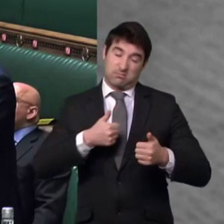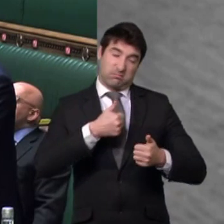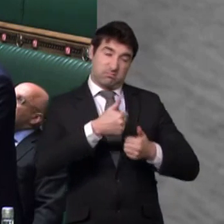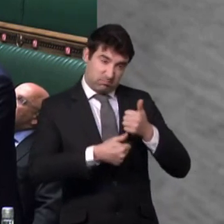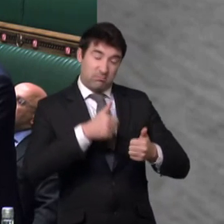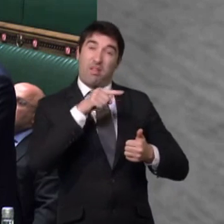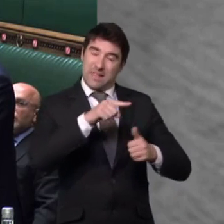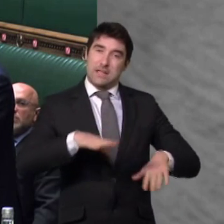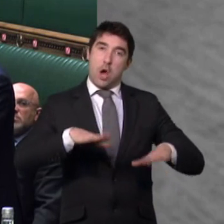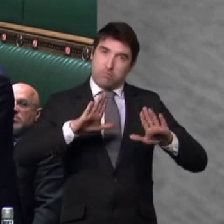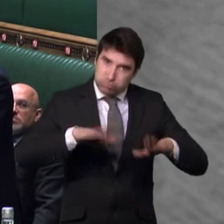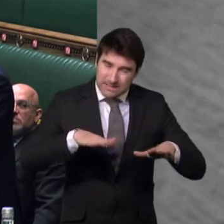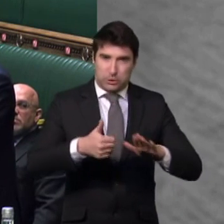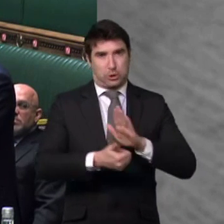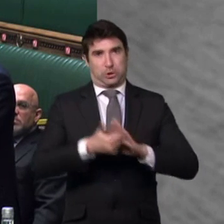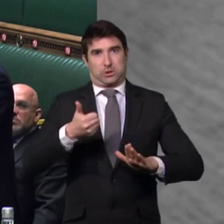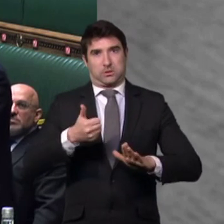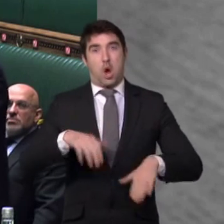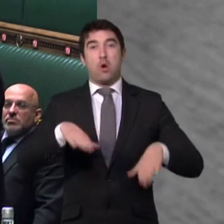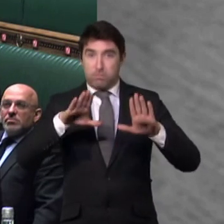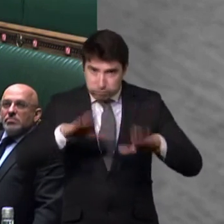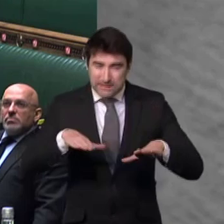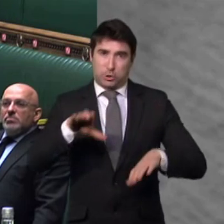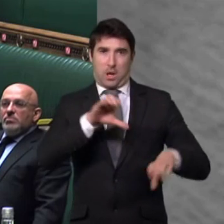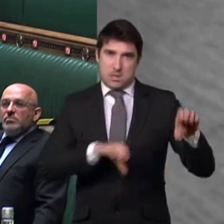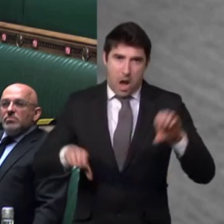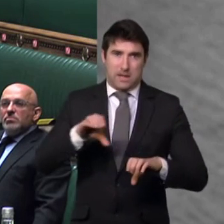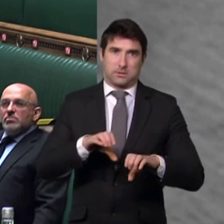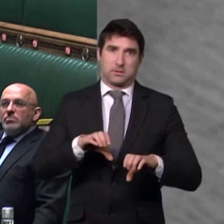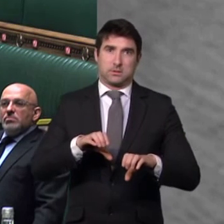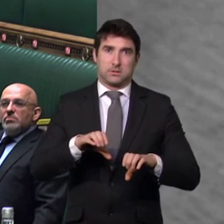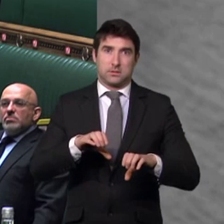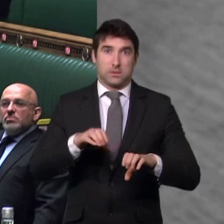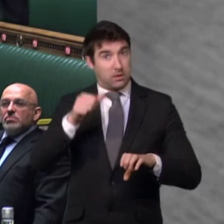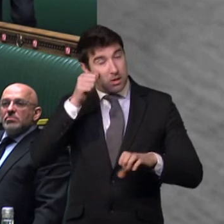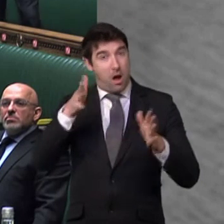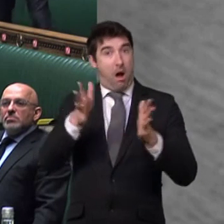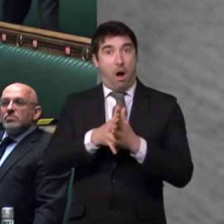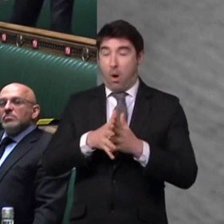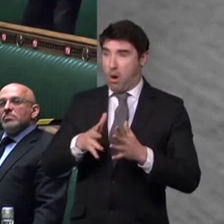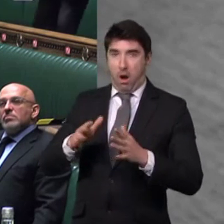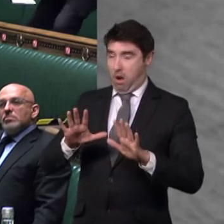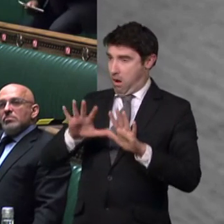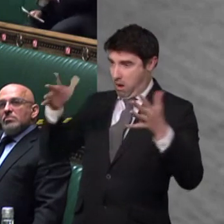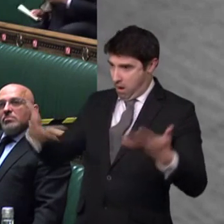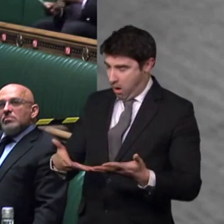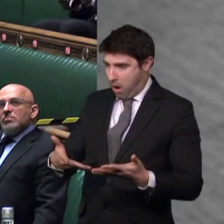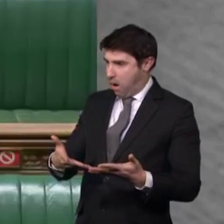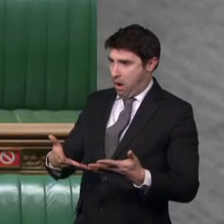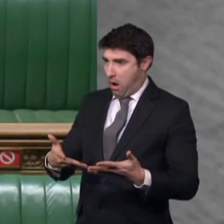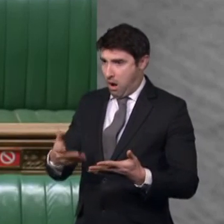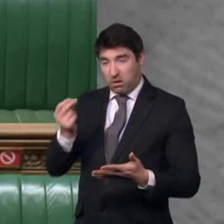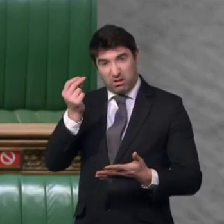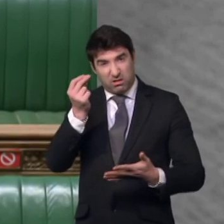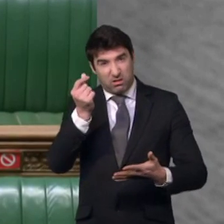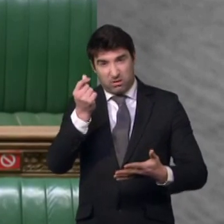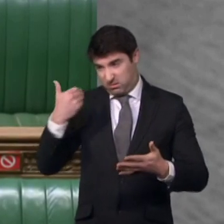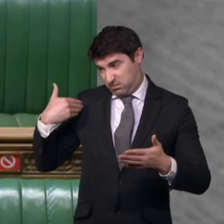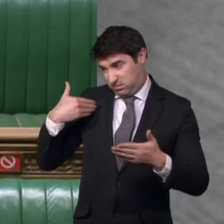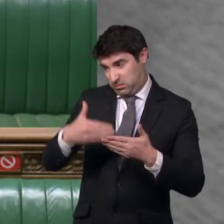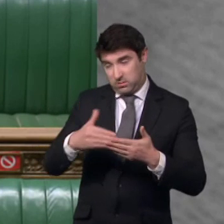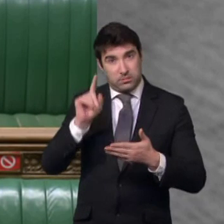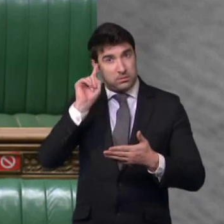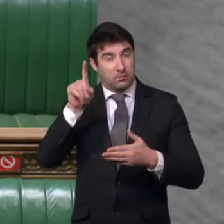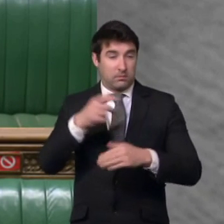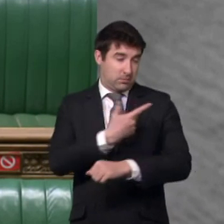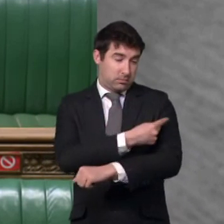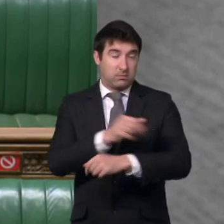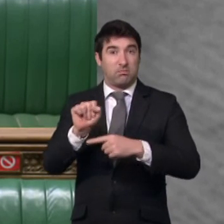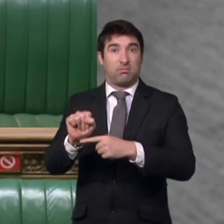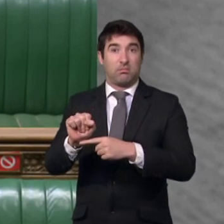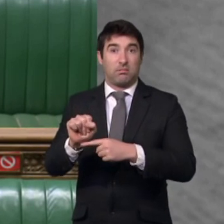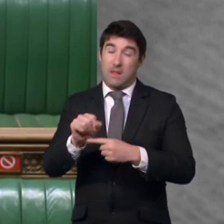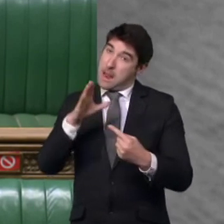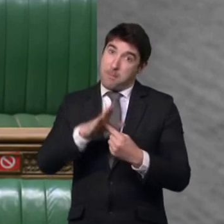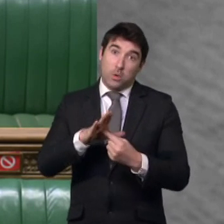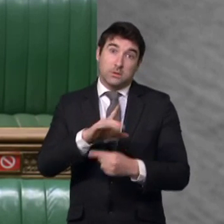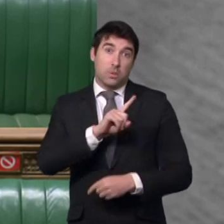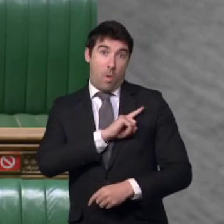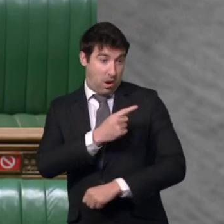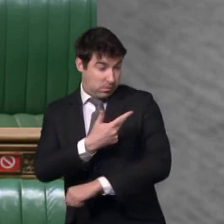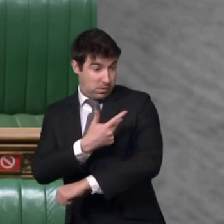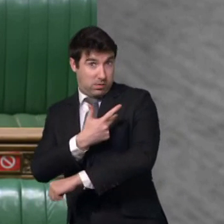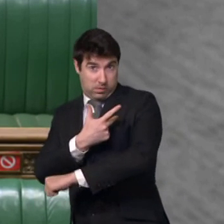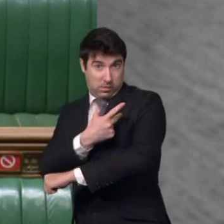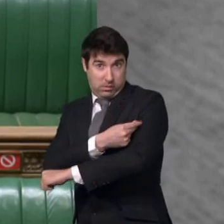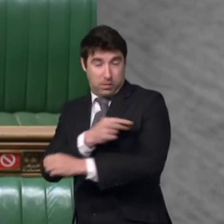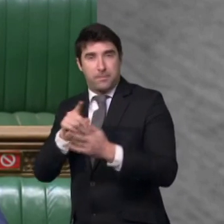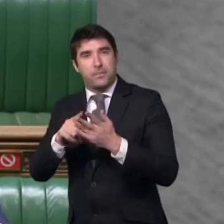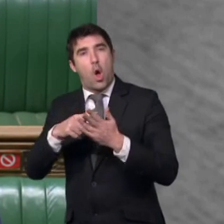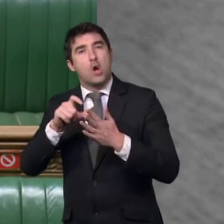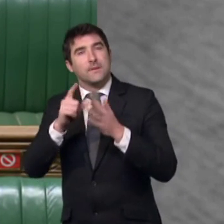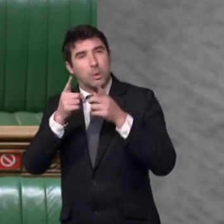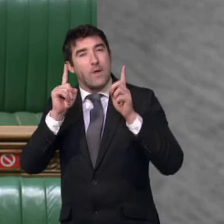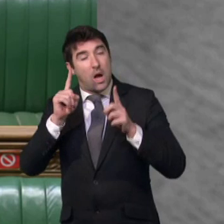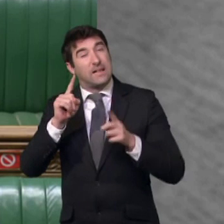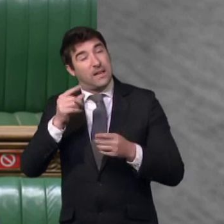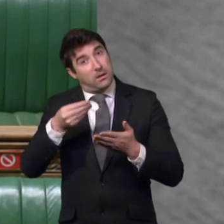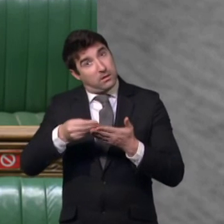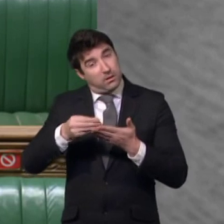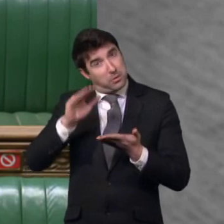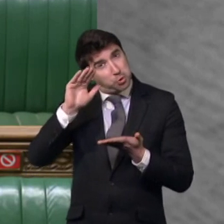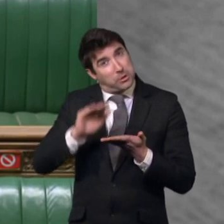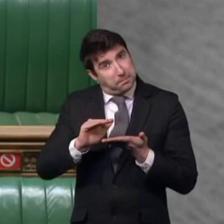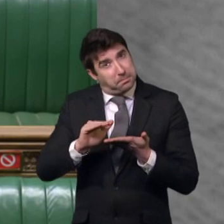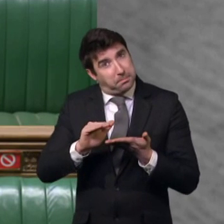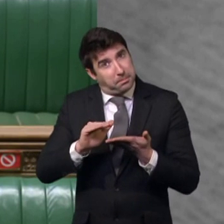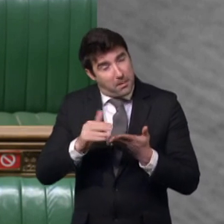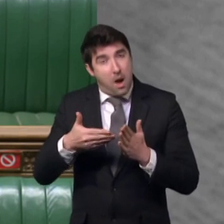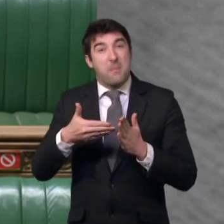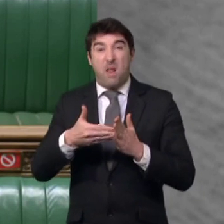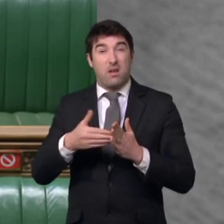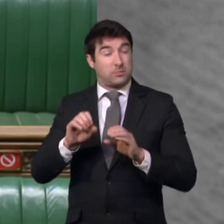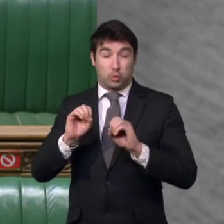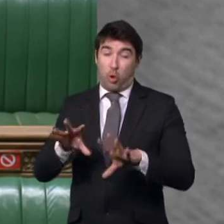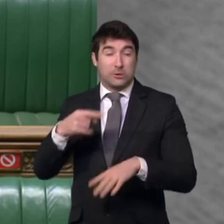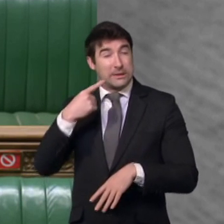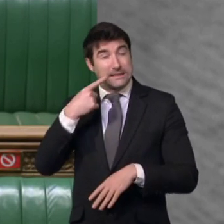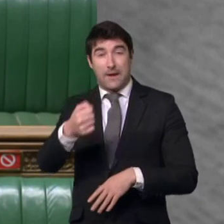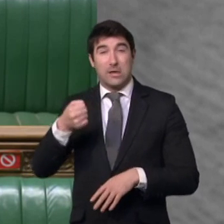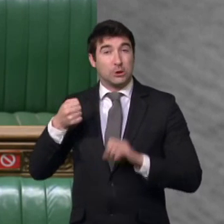Not only is it a triumph of science and ingenuity in cracking a modern-day Enigma code, but in truth it is a victory for all, because the Oxford vaccine is affordable, it can be stored at normal fridge temperatures, and it offers hope not just for this country but for the whole world.